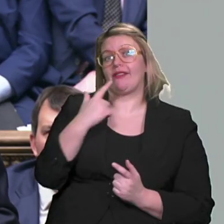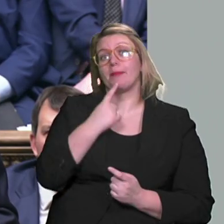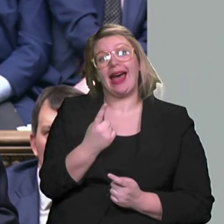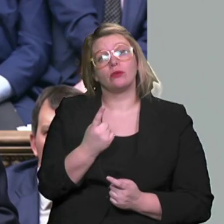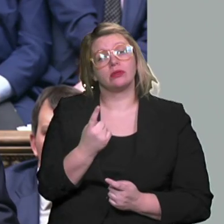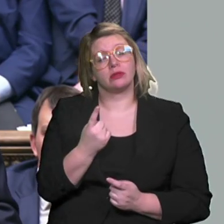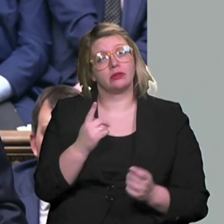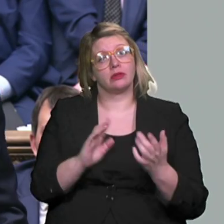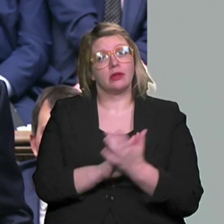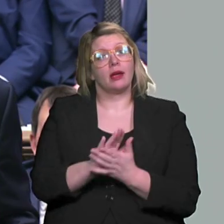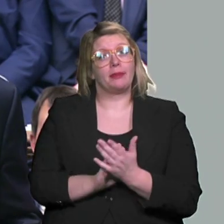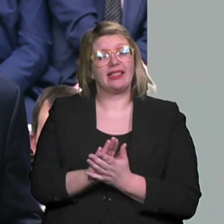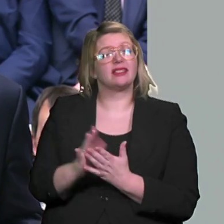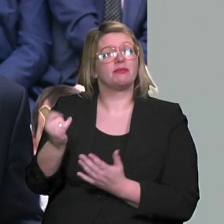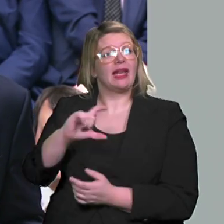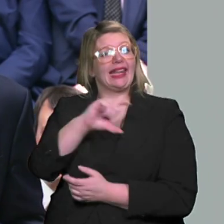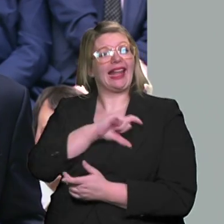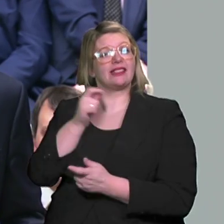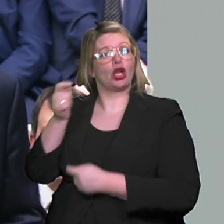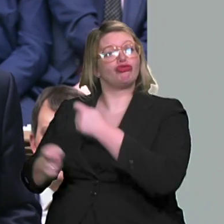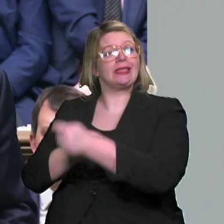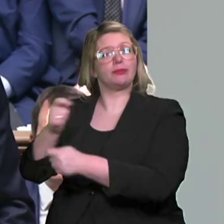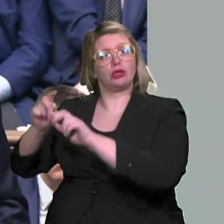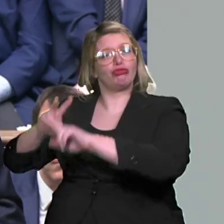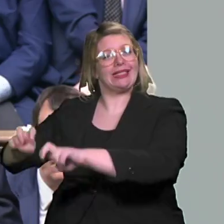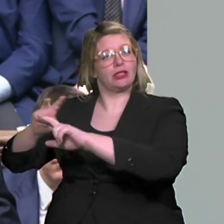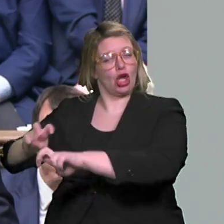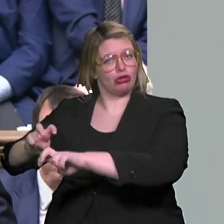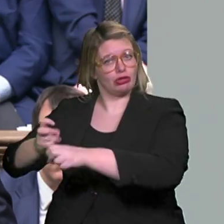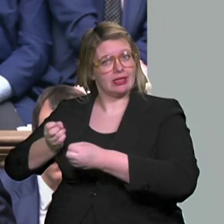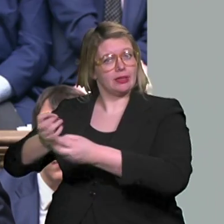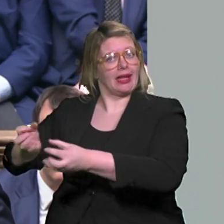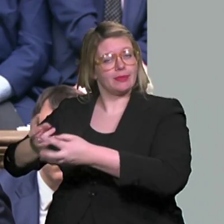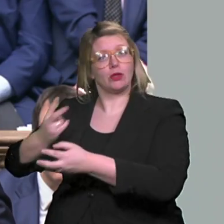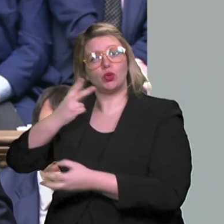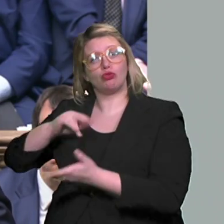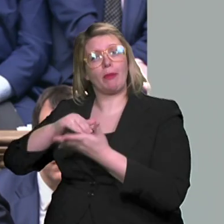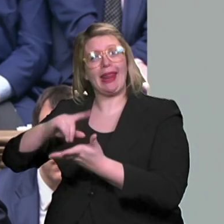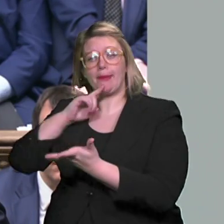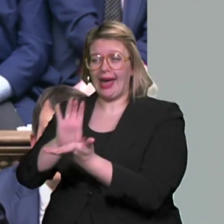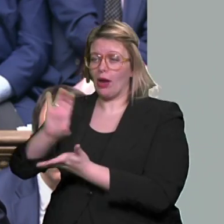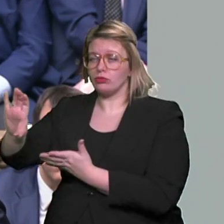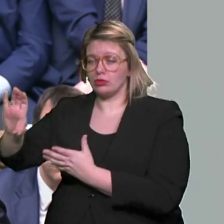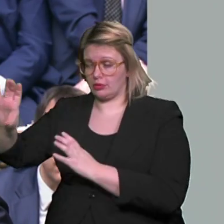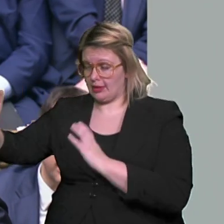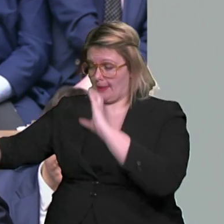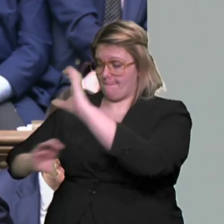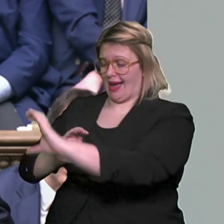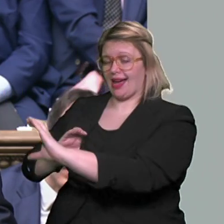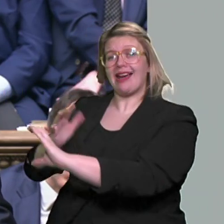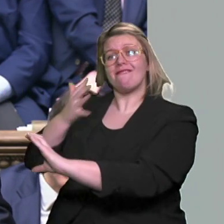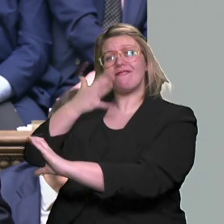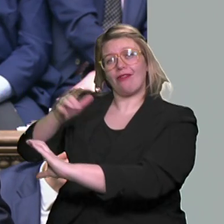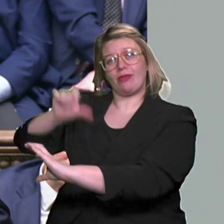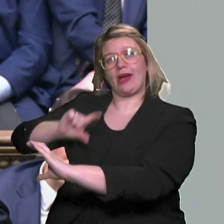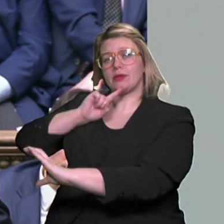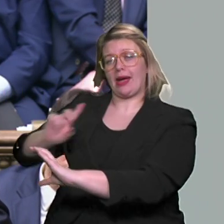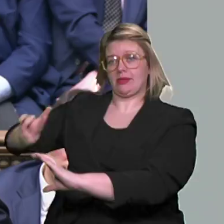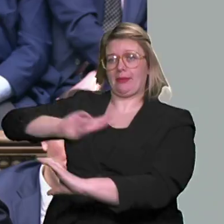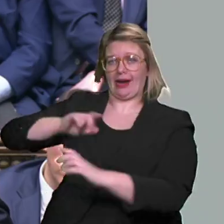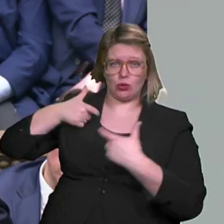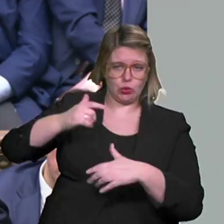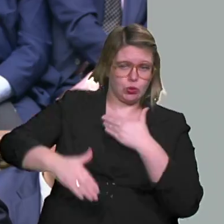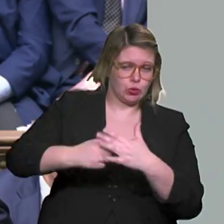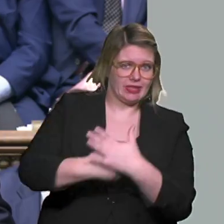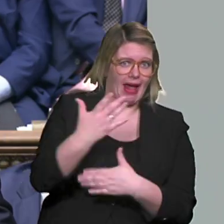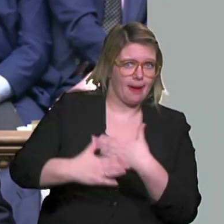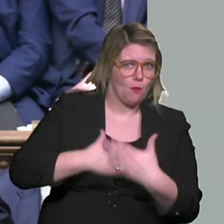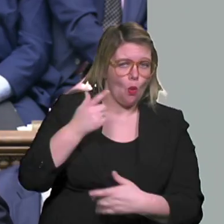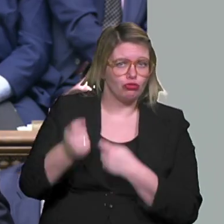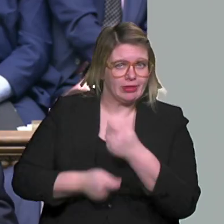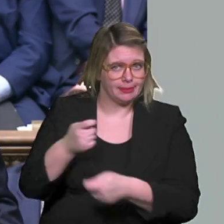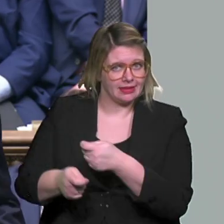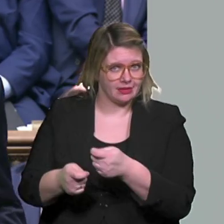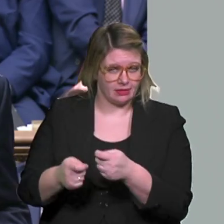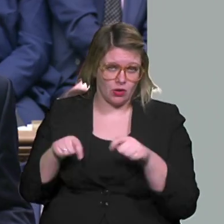That means an eligible cancer drug company spending £2 million on R&D will receive over £500,000 to help it to develop breakthrough treatments.